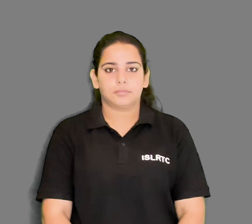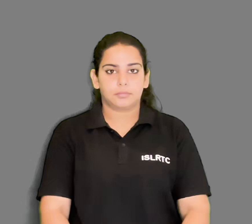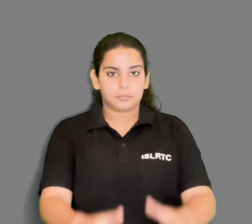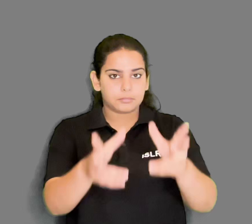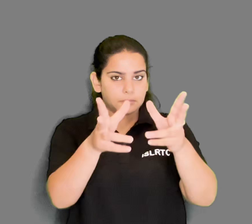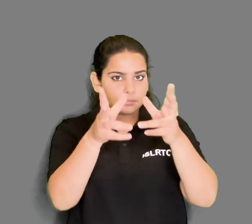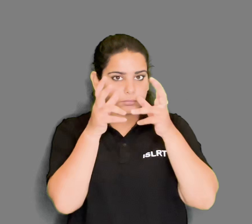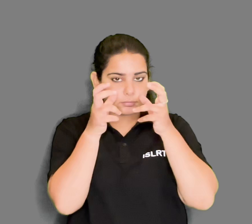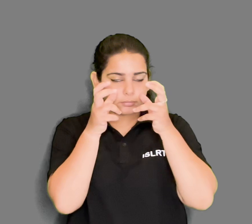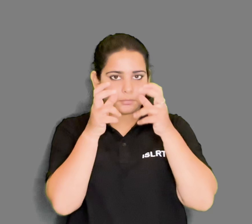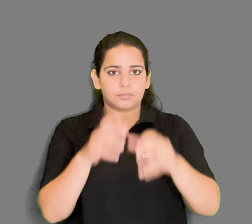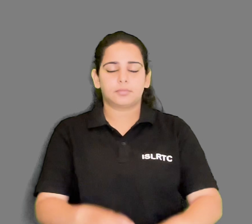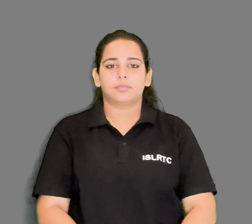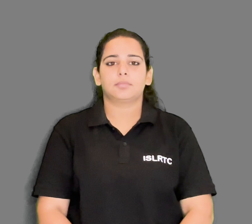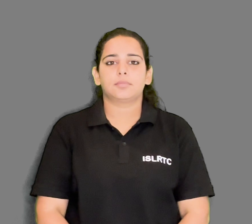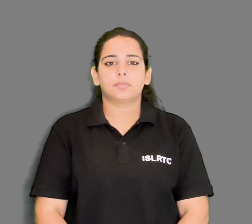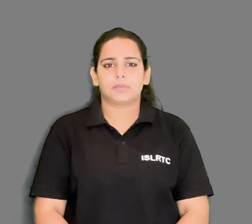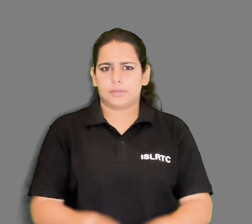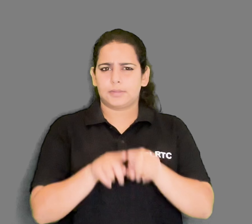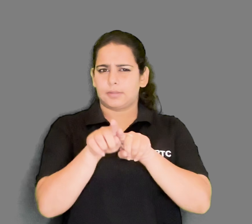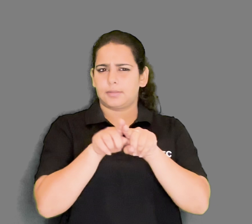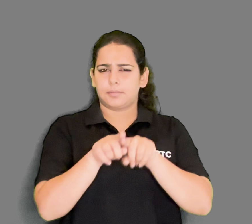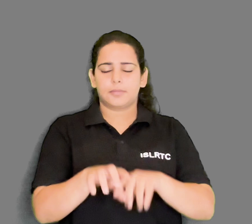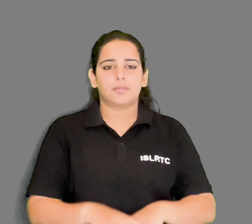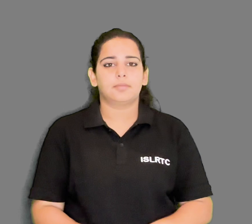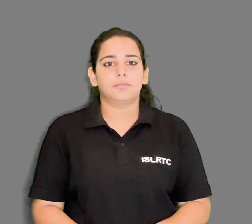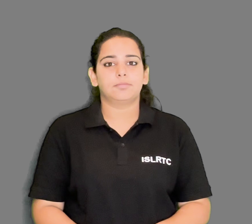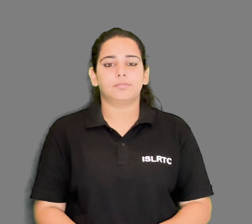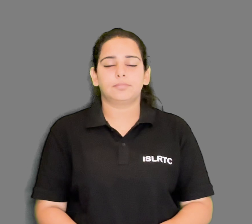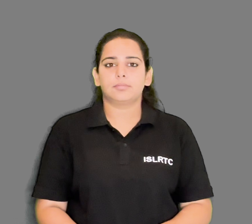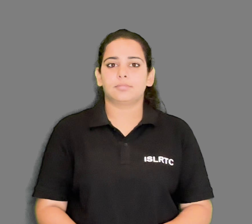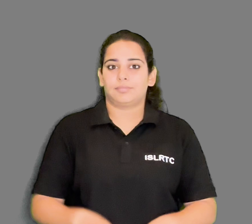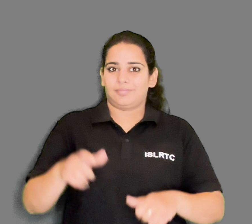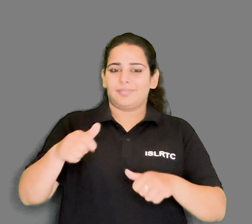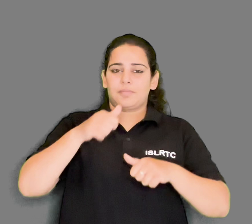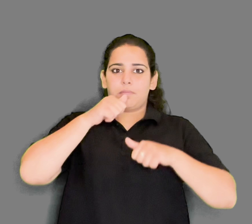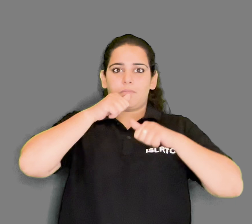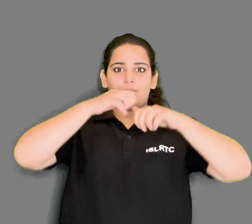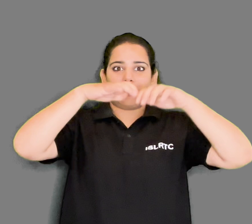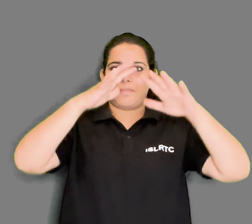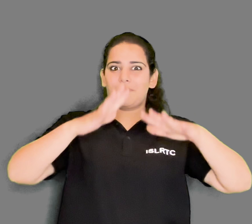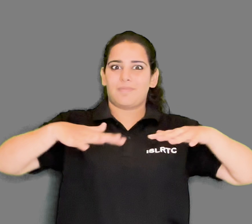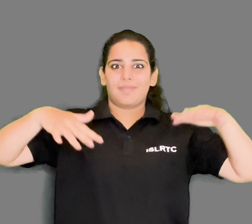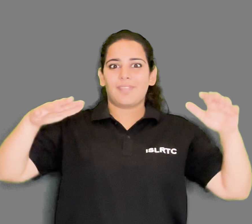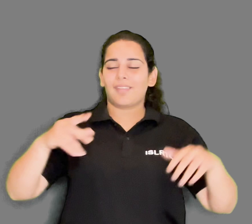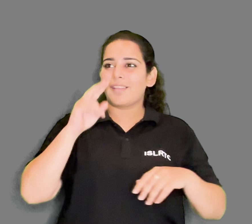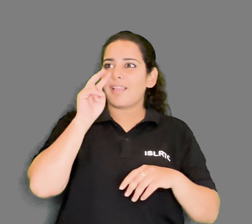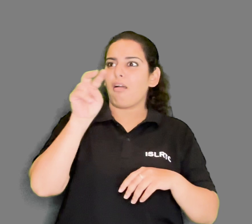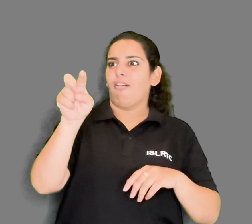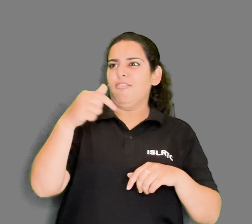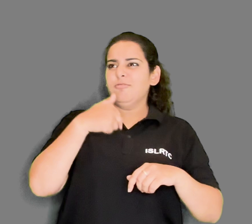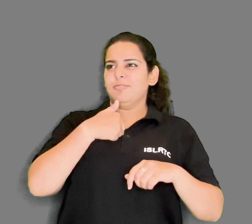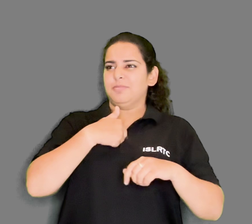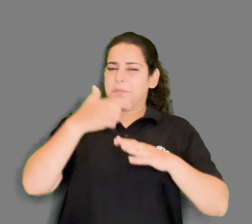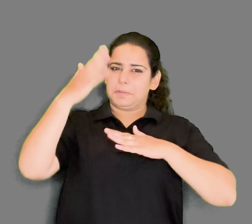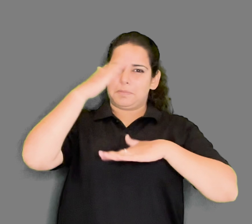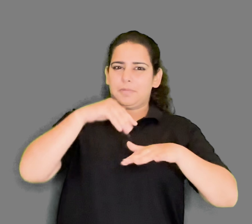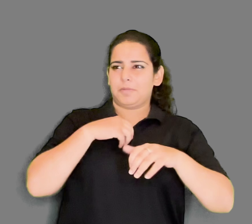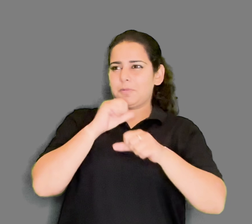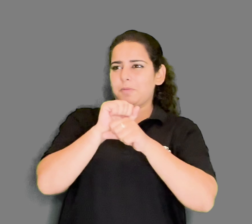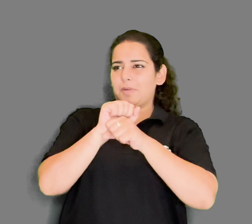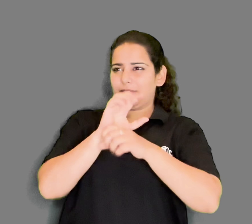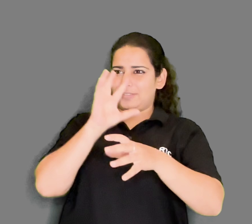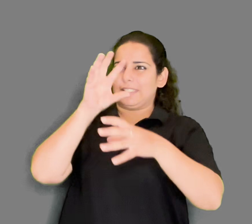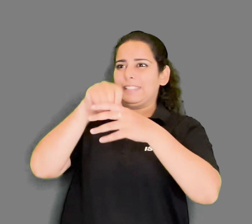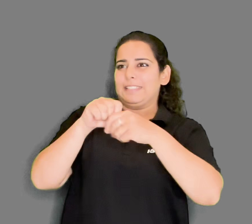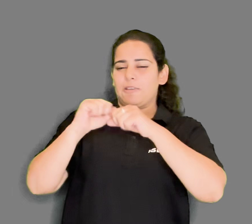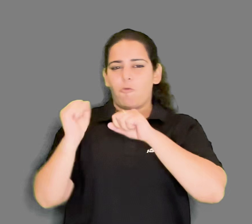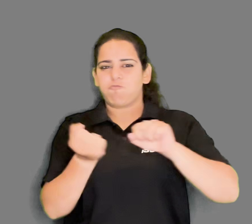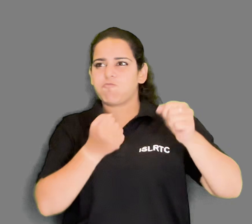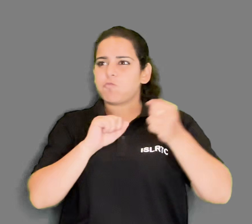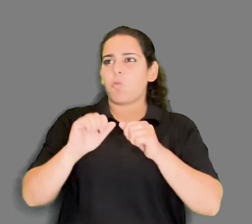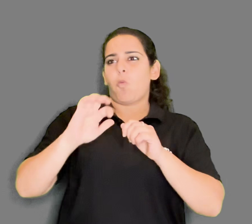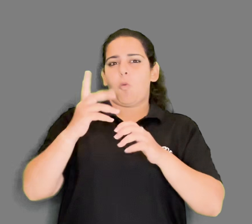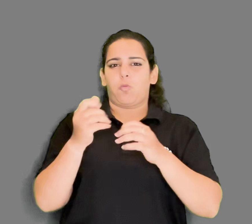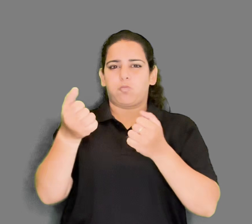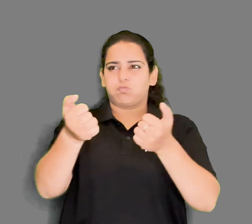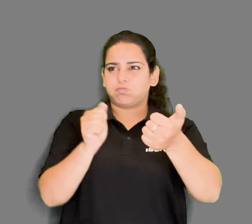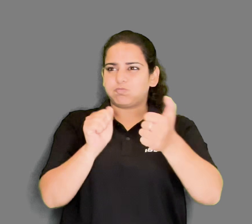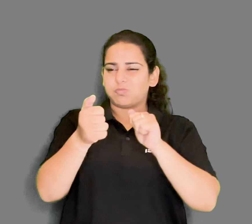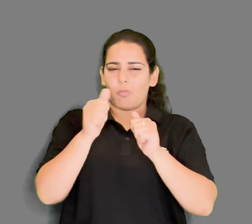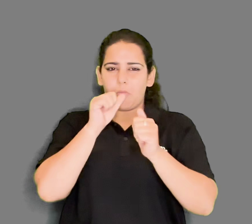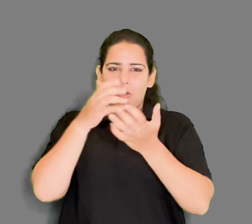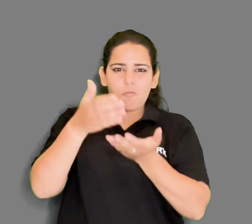Comprehensive It means inclusive something of large scope covering or involving much